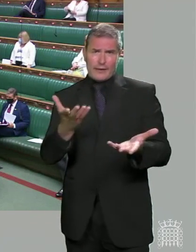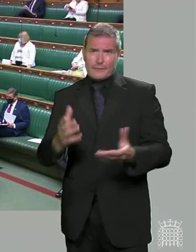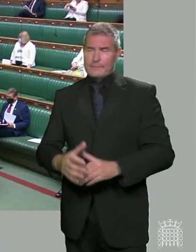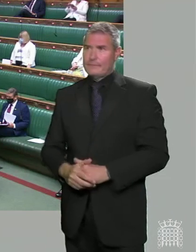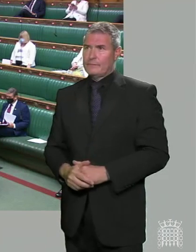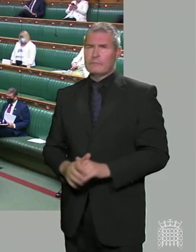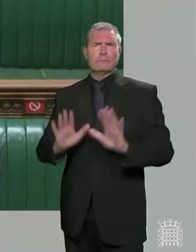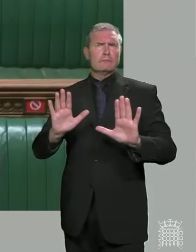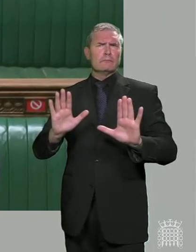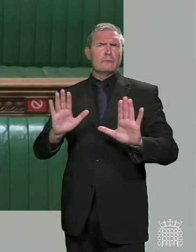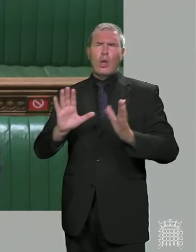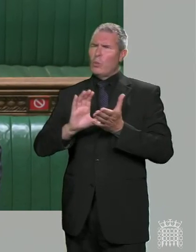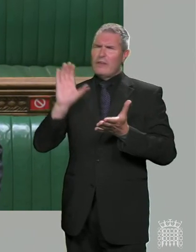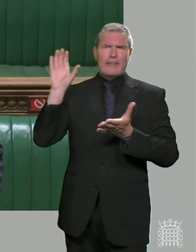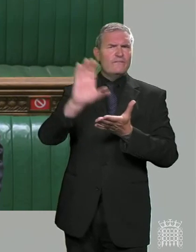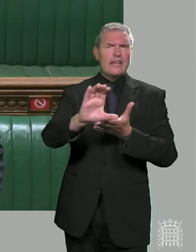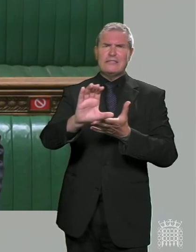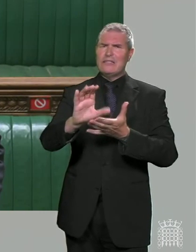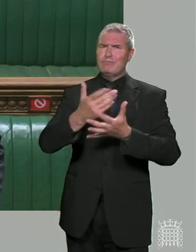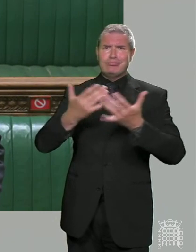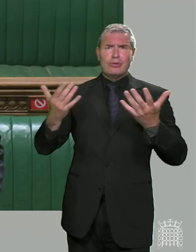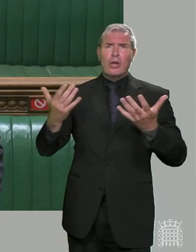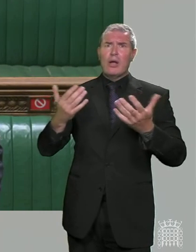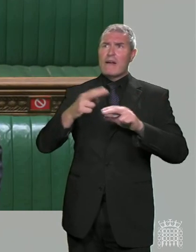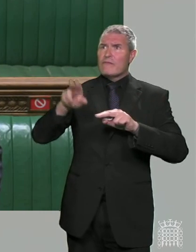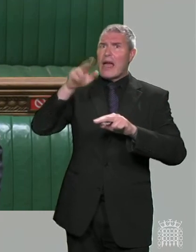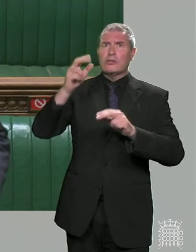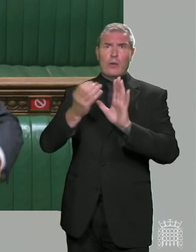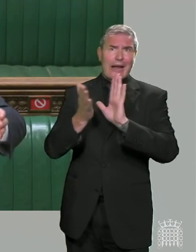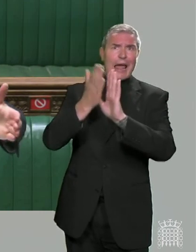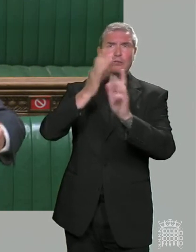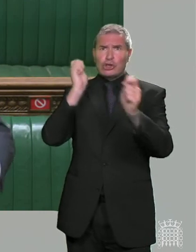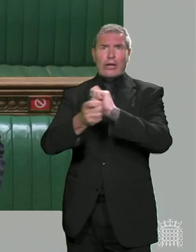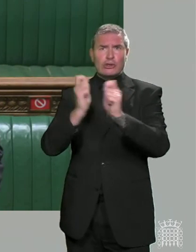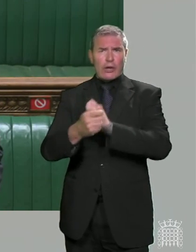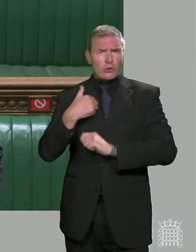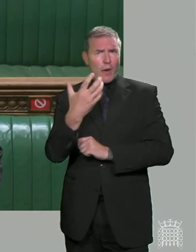We have invested massively in removing cladding from high-rise blocks, and we will continue to do so.